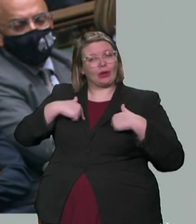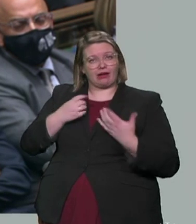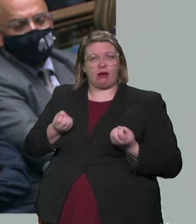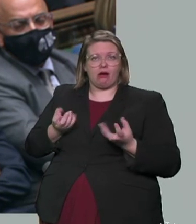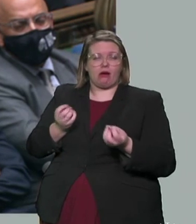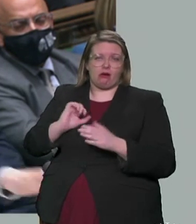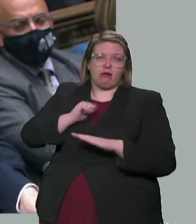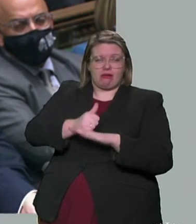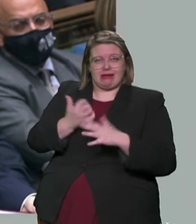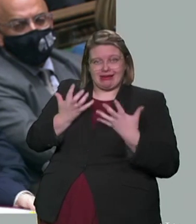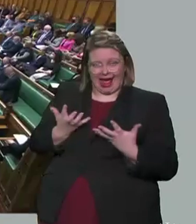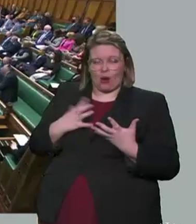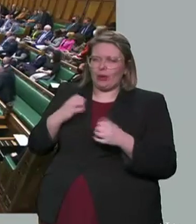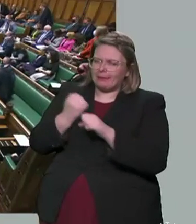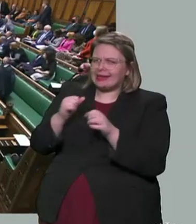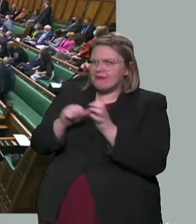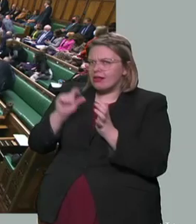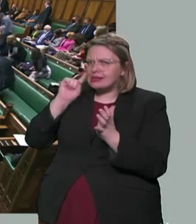We are taking the tough decisions necessary.